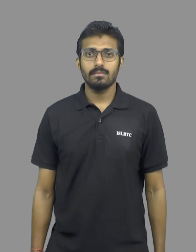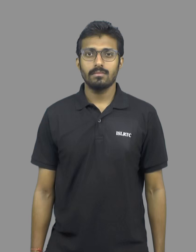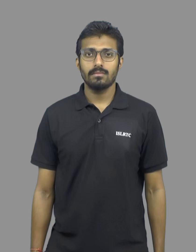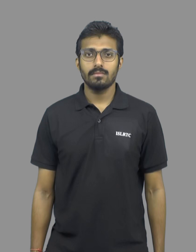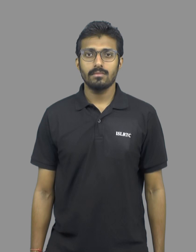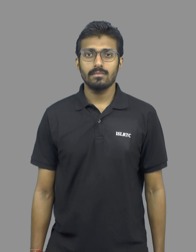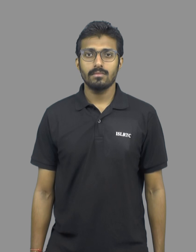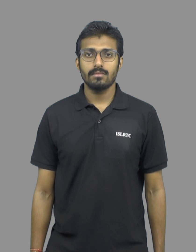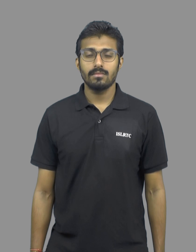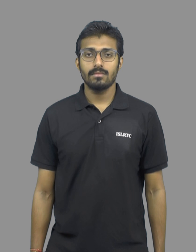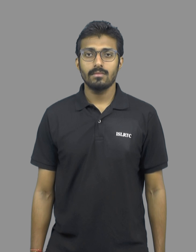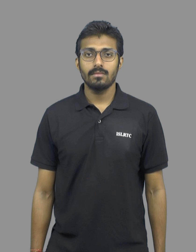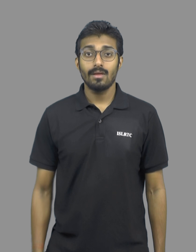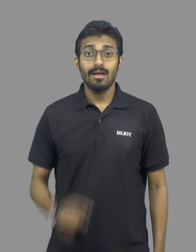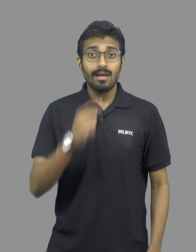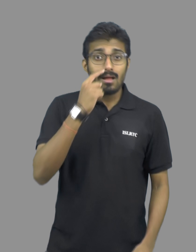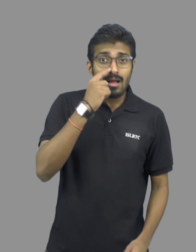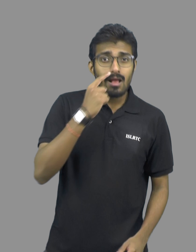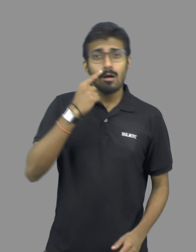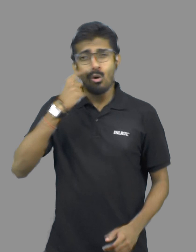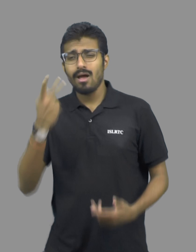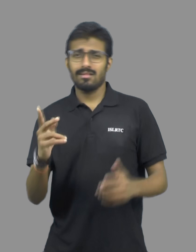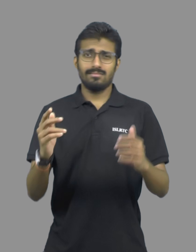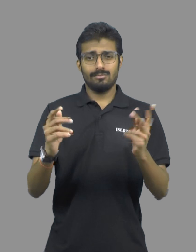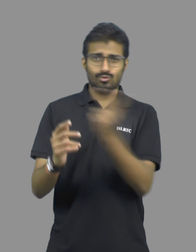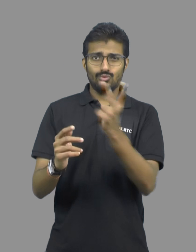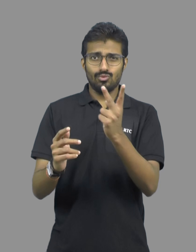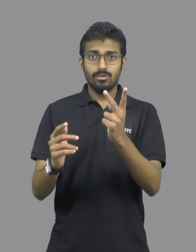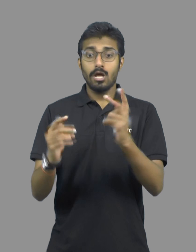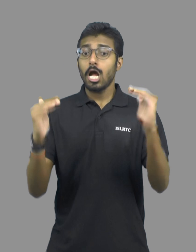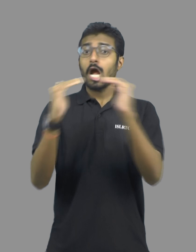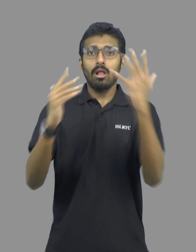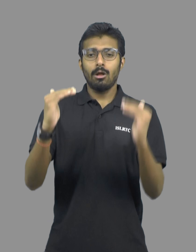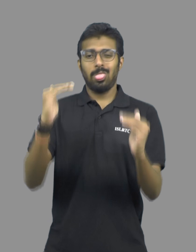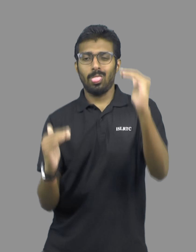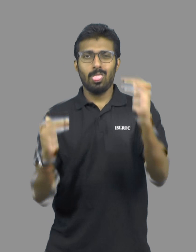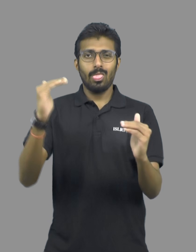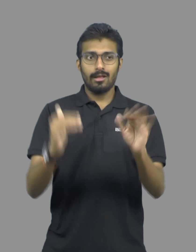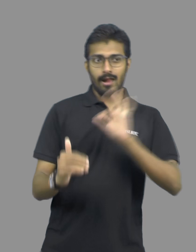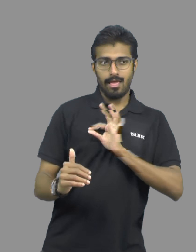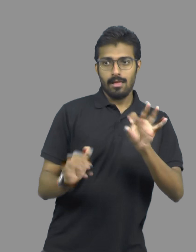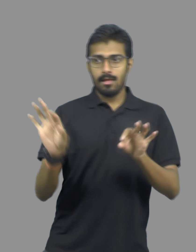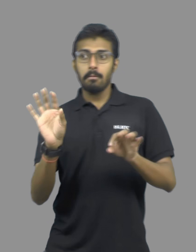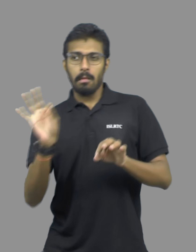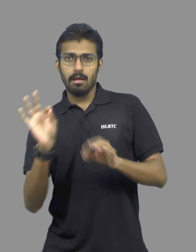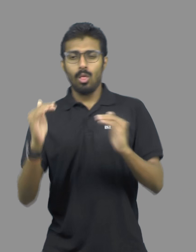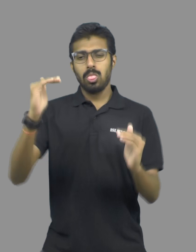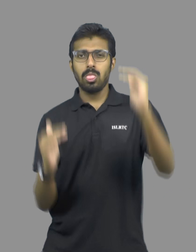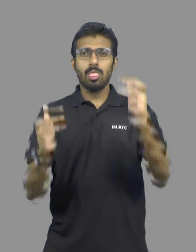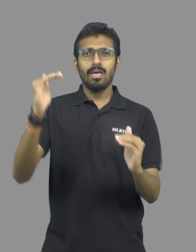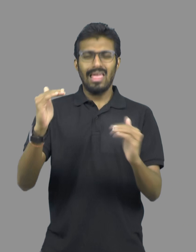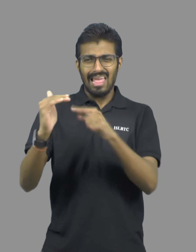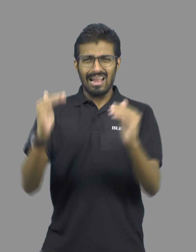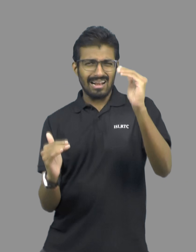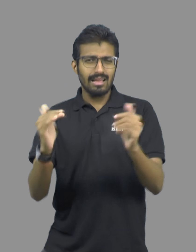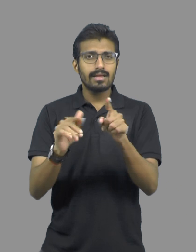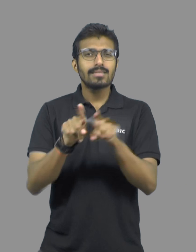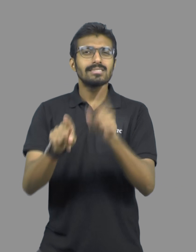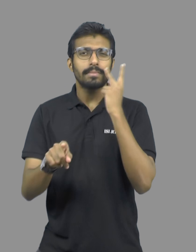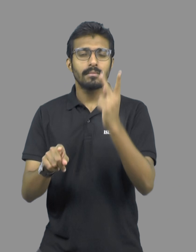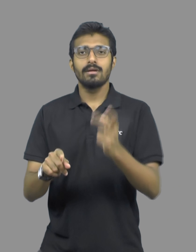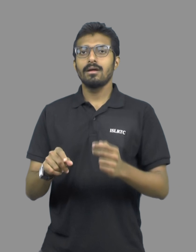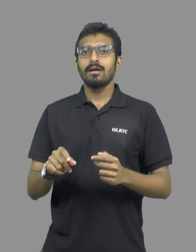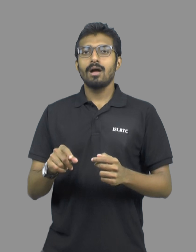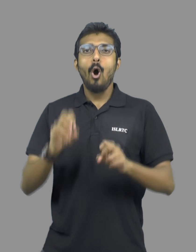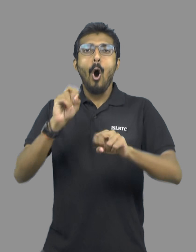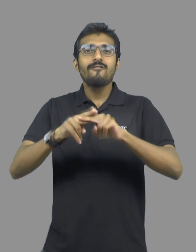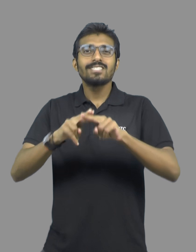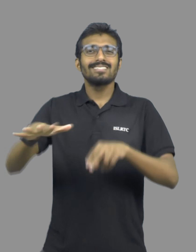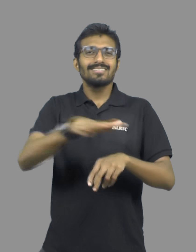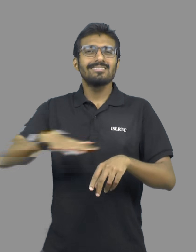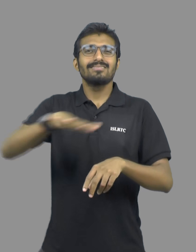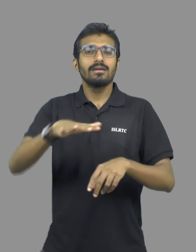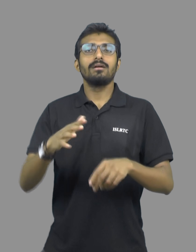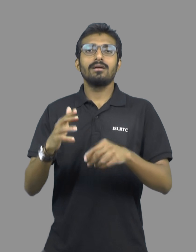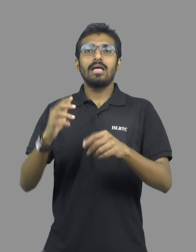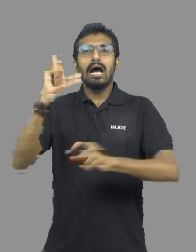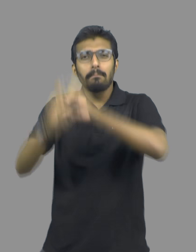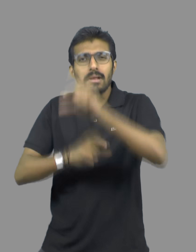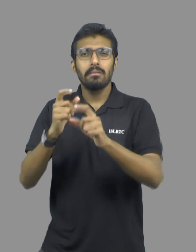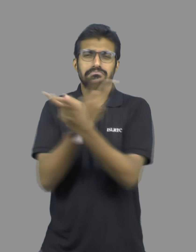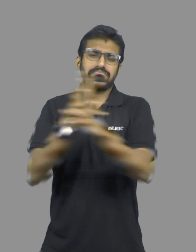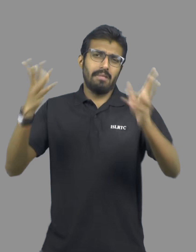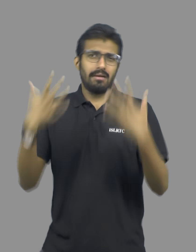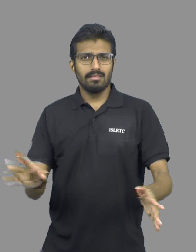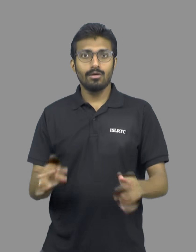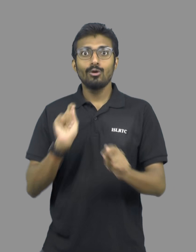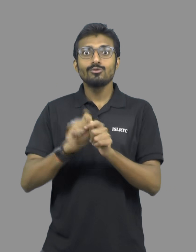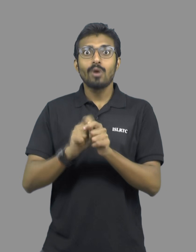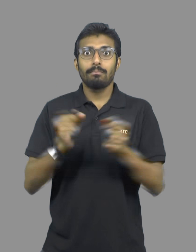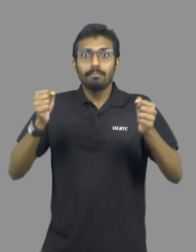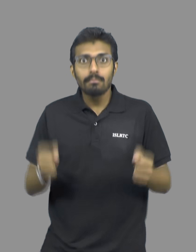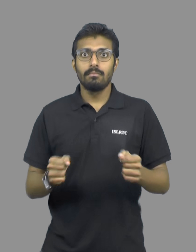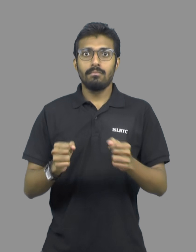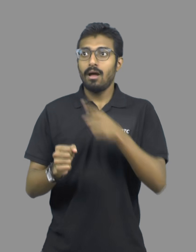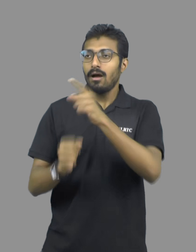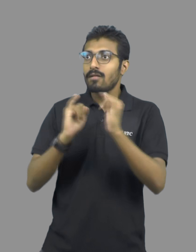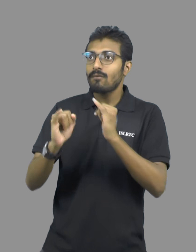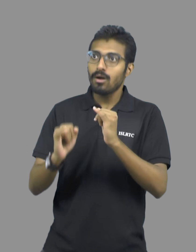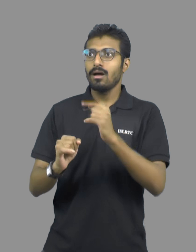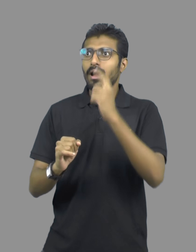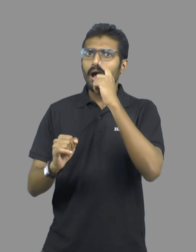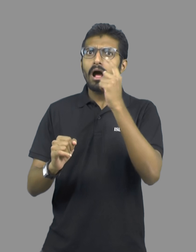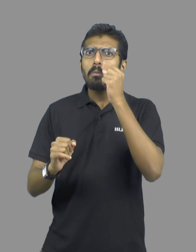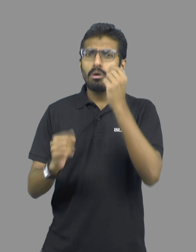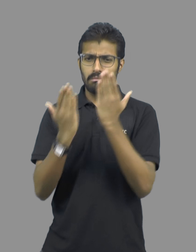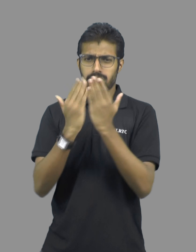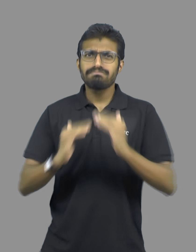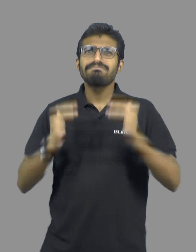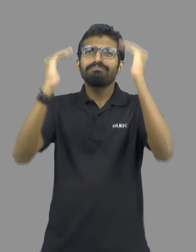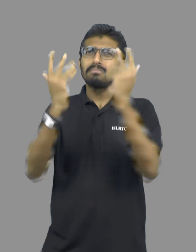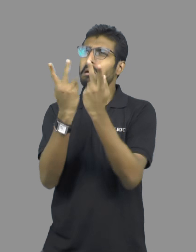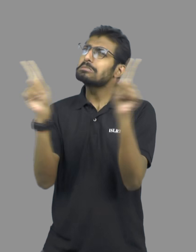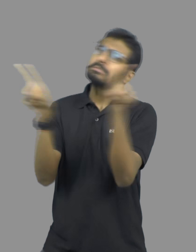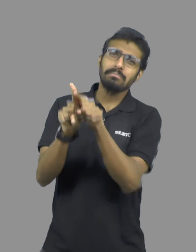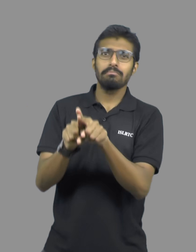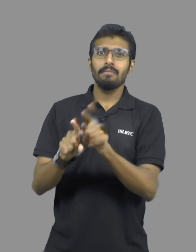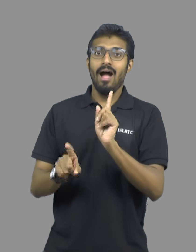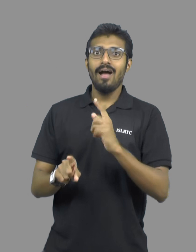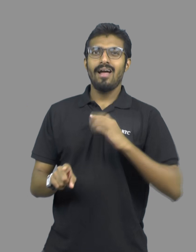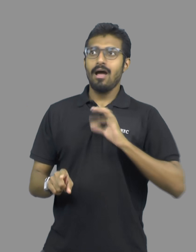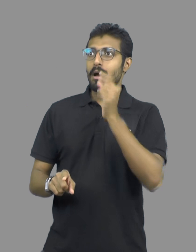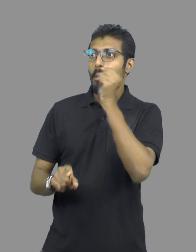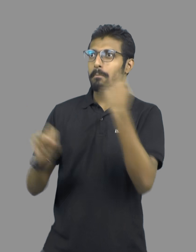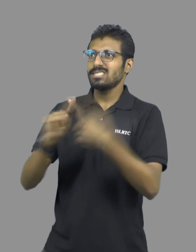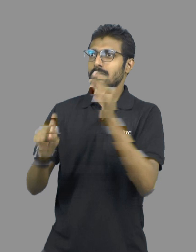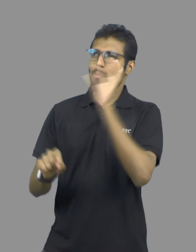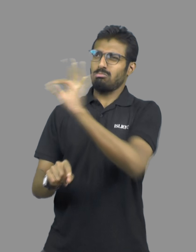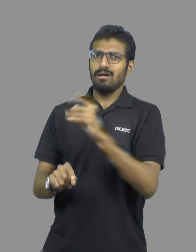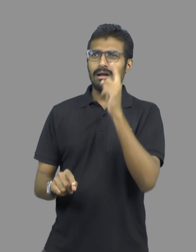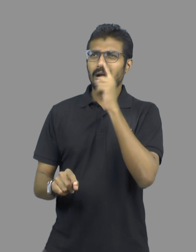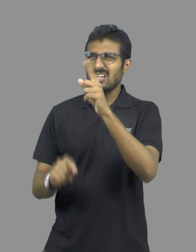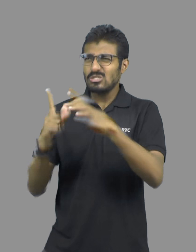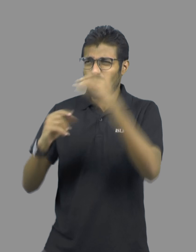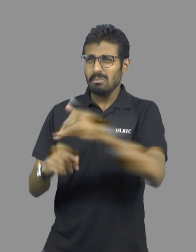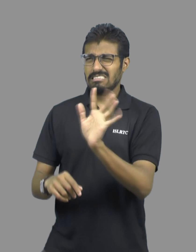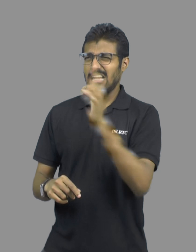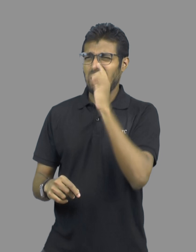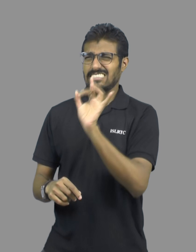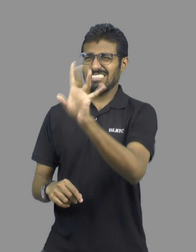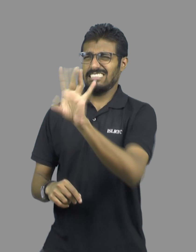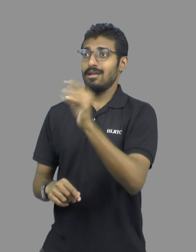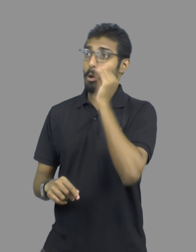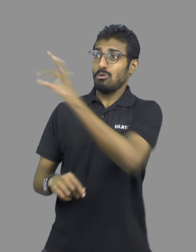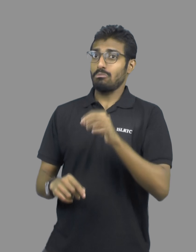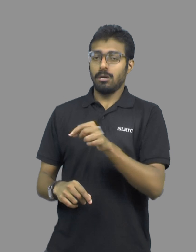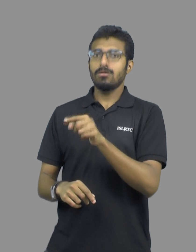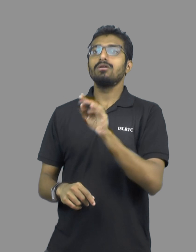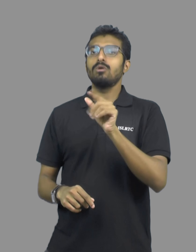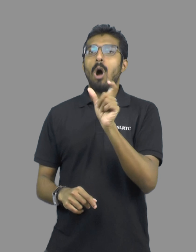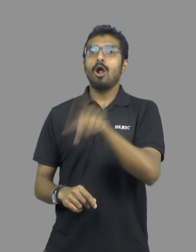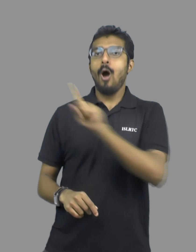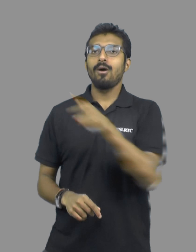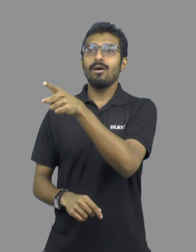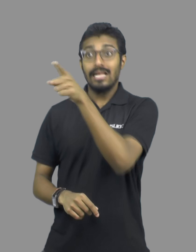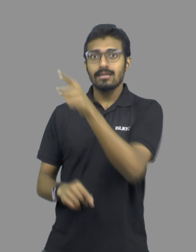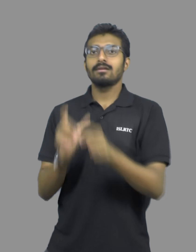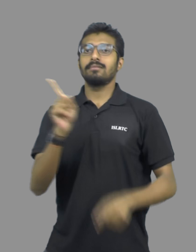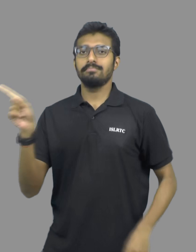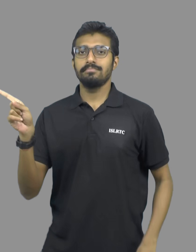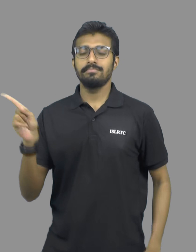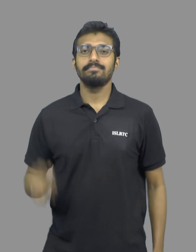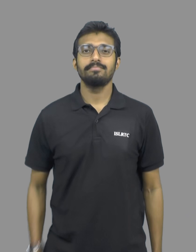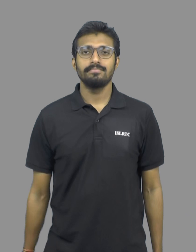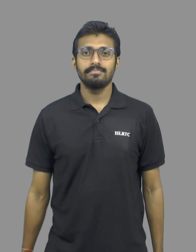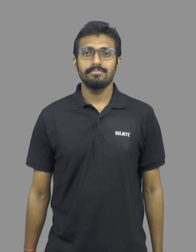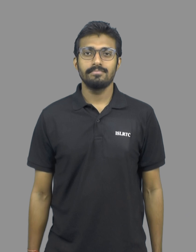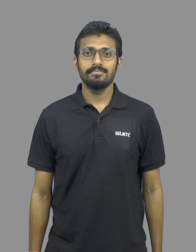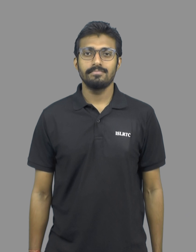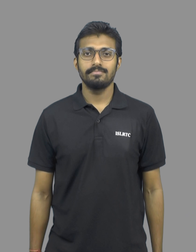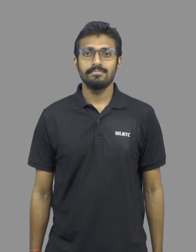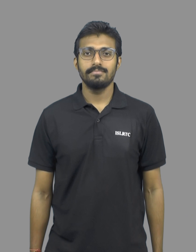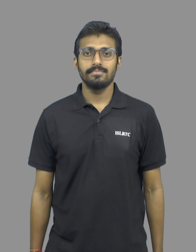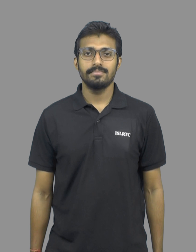Gender Bias